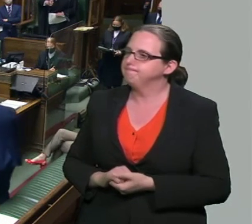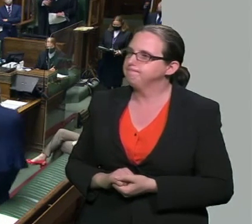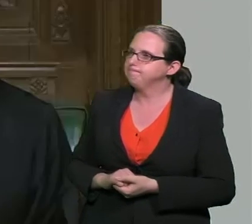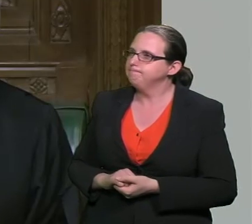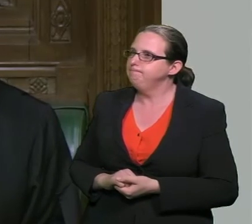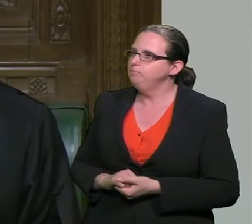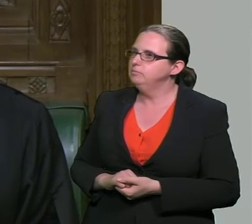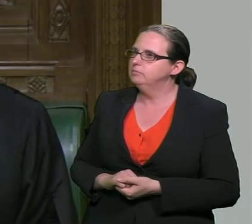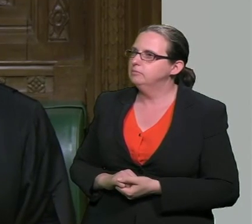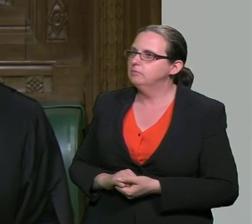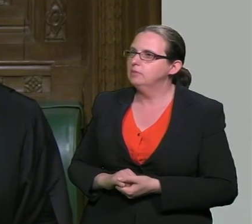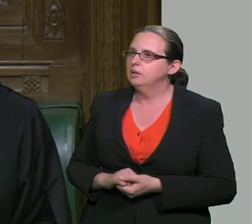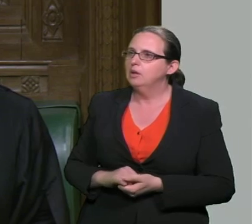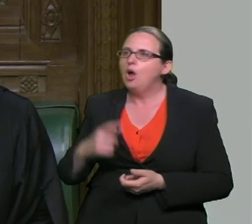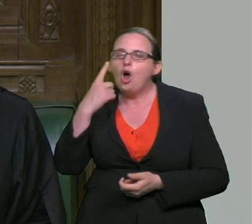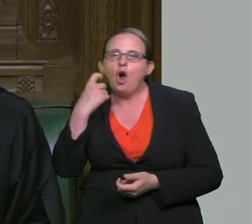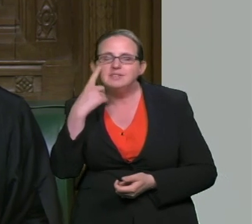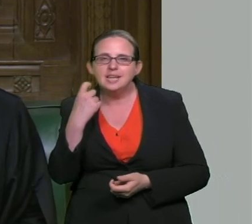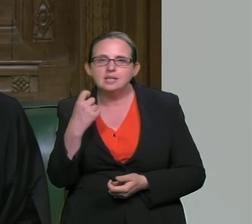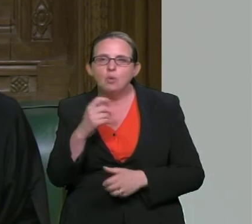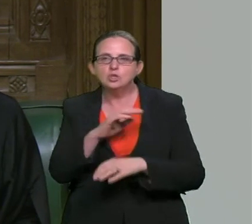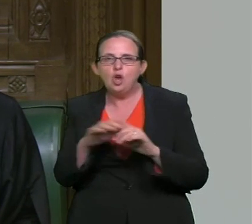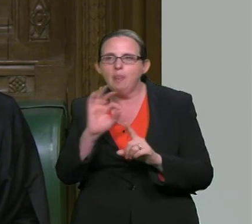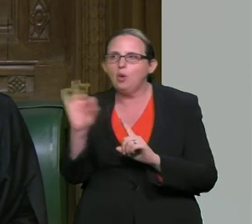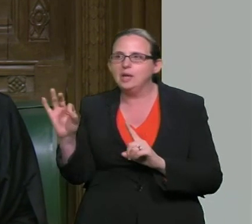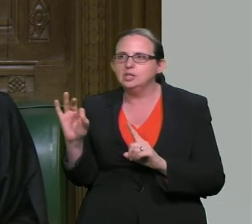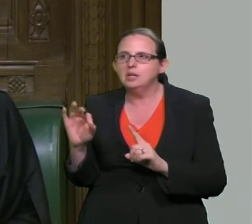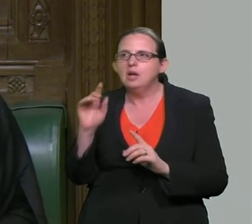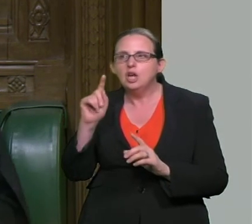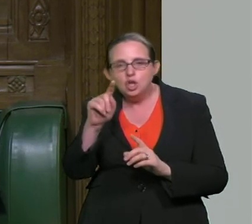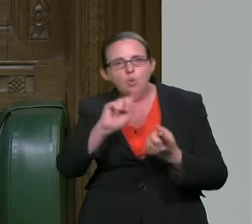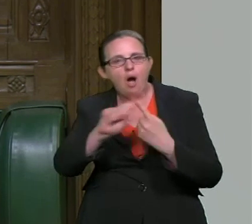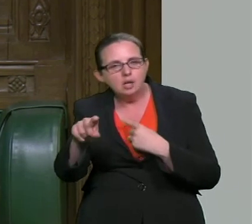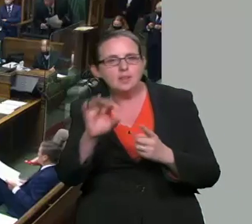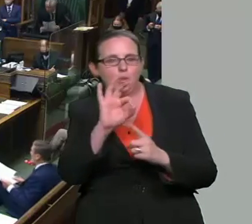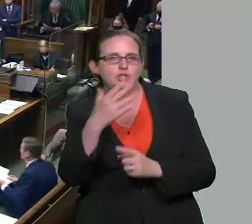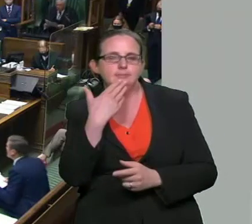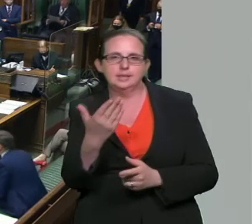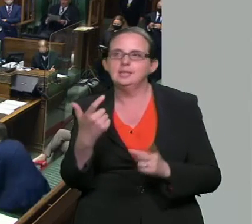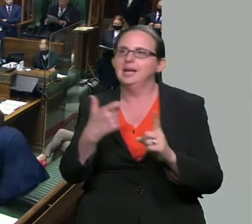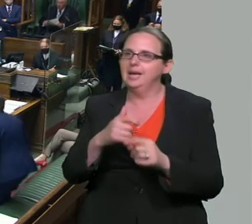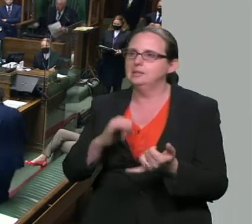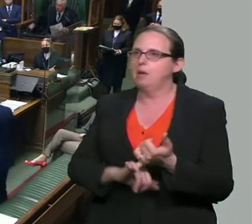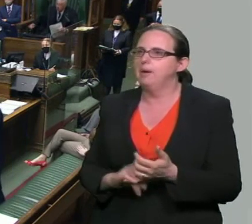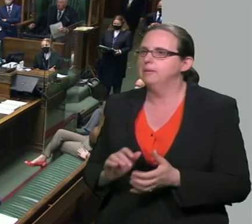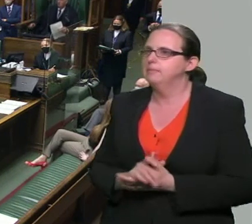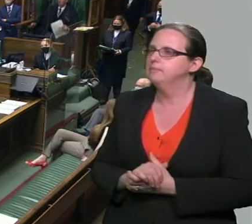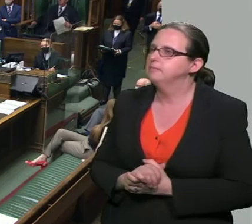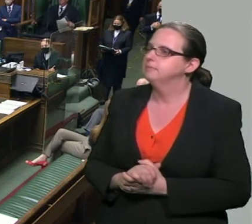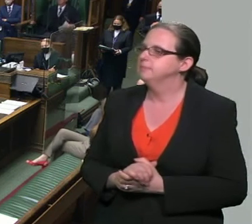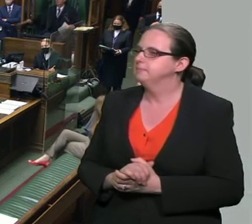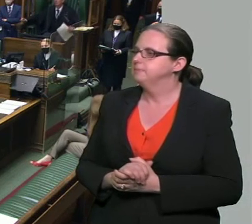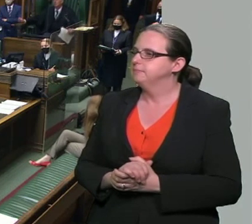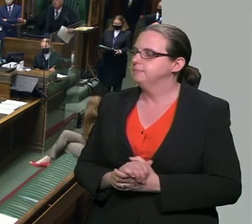Ofsted was not the question. I am not interested in what the Opposition put on the agenda; I am more interested in you answering the question.